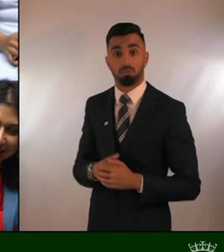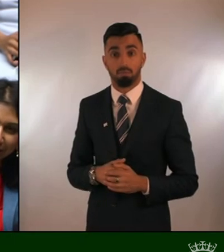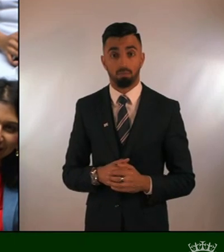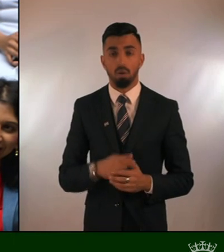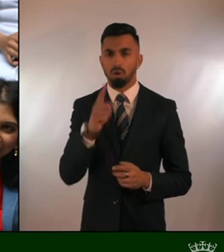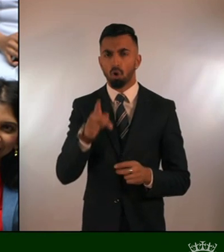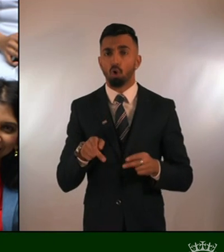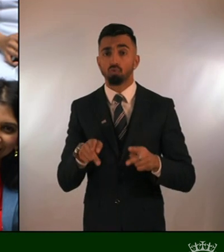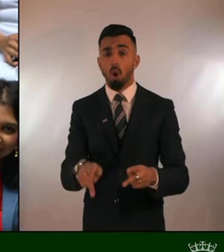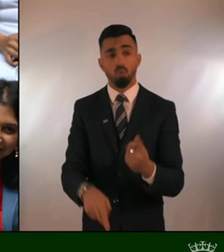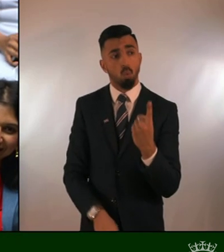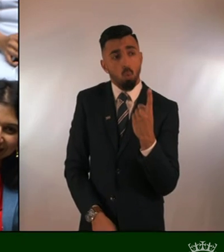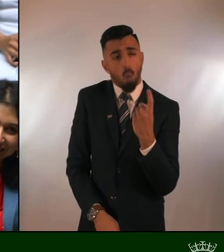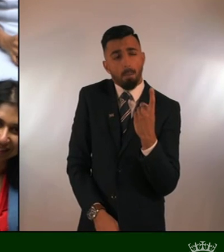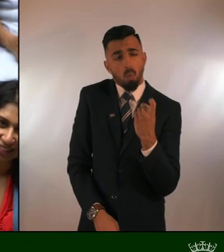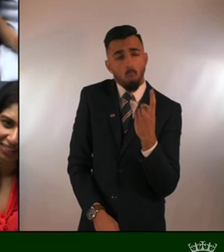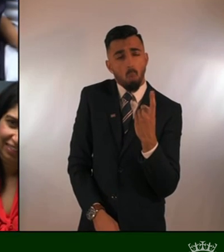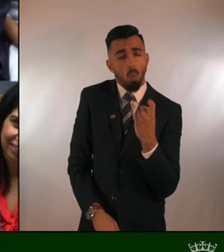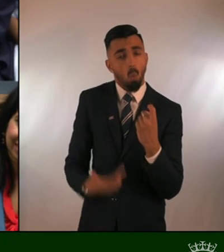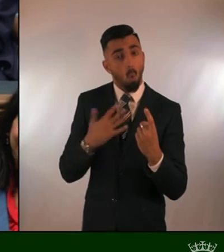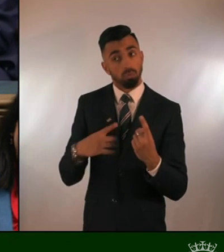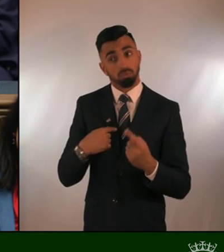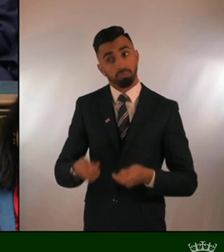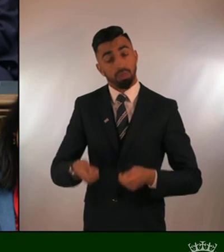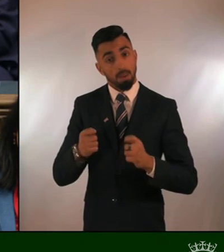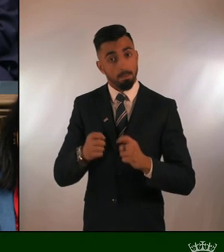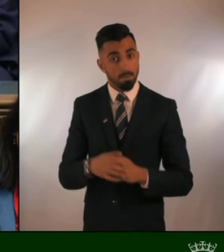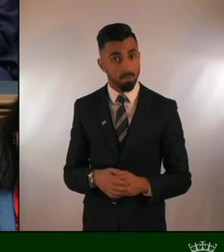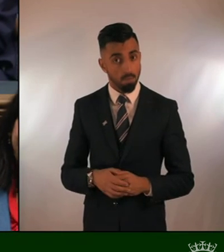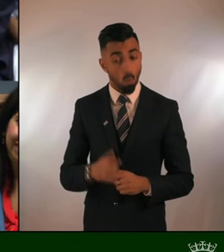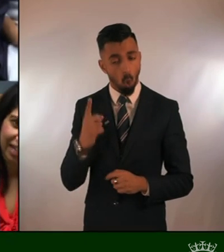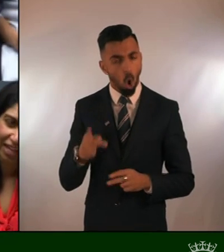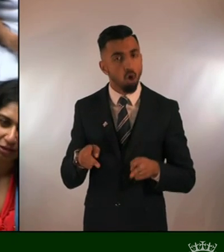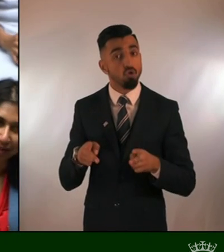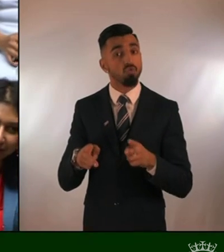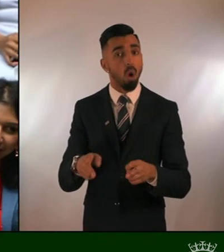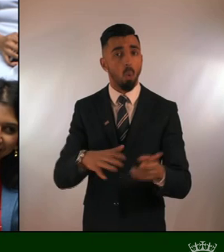It is one of those totemic projects symbolising delay and obstruction.